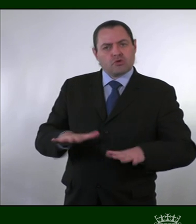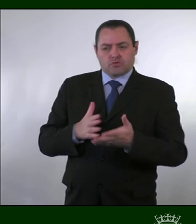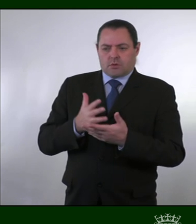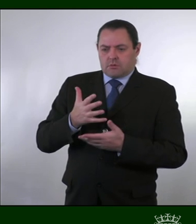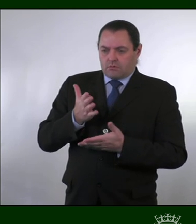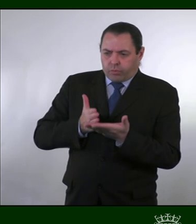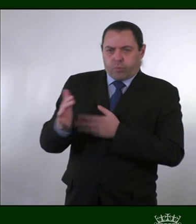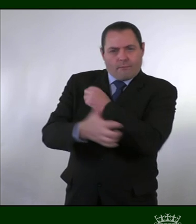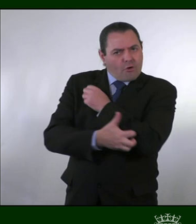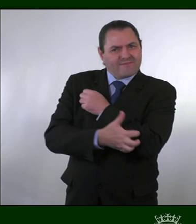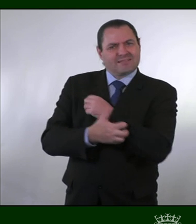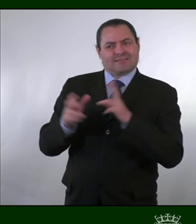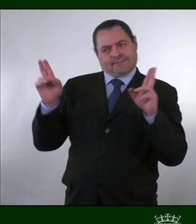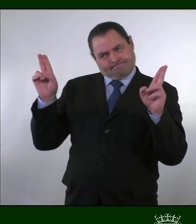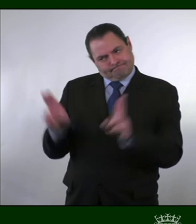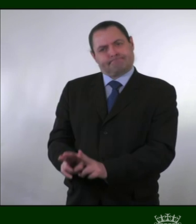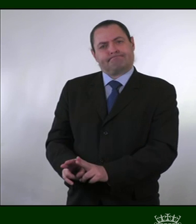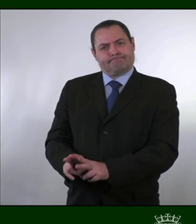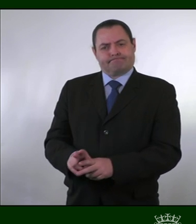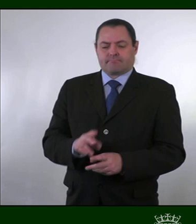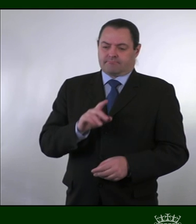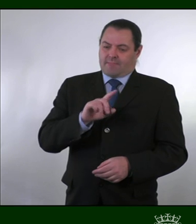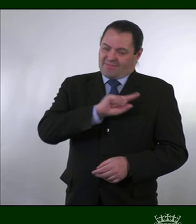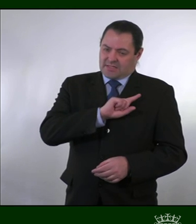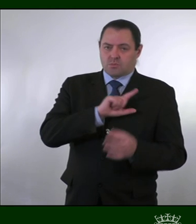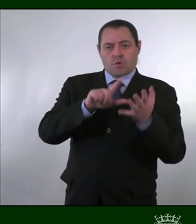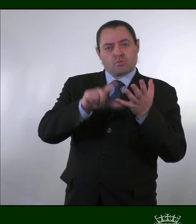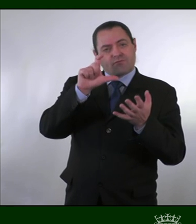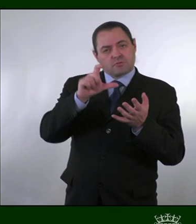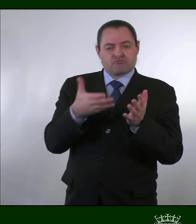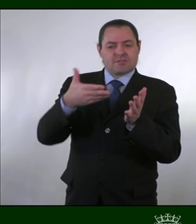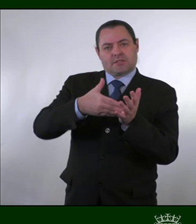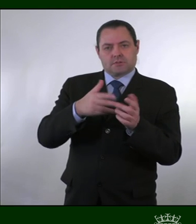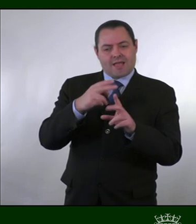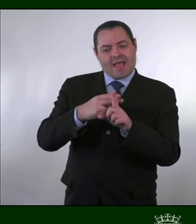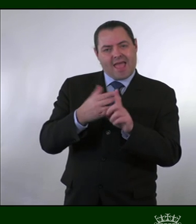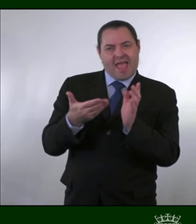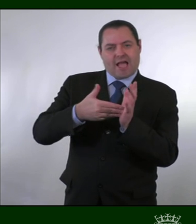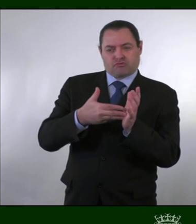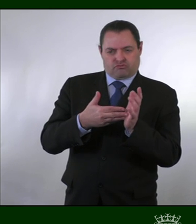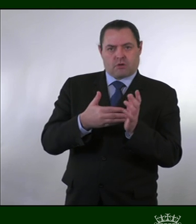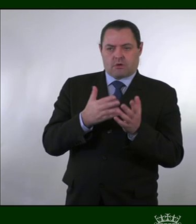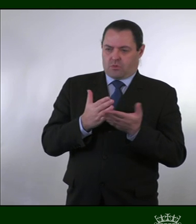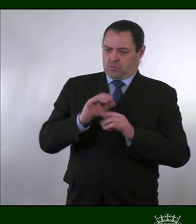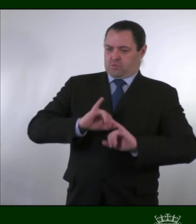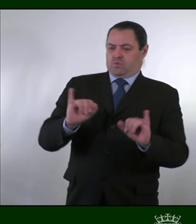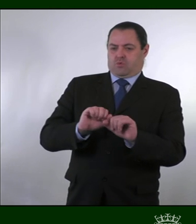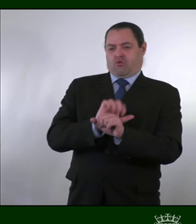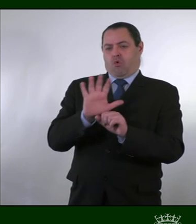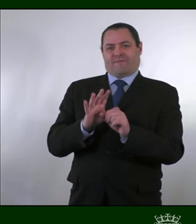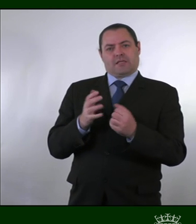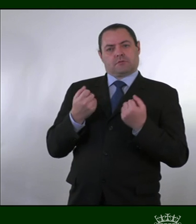That is why we did indeed uprate universal credit, which is right for the exceptional circumstances we are in.